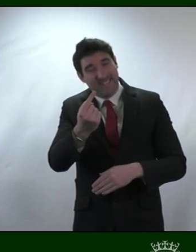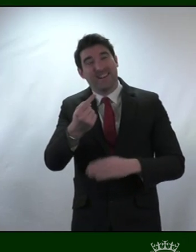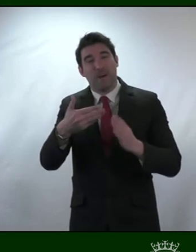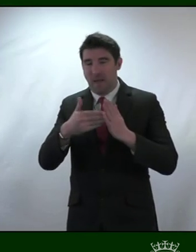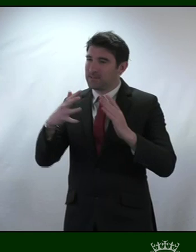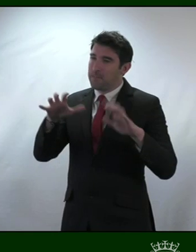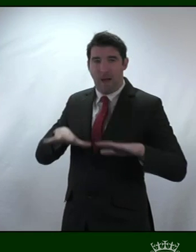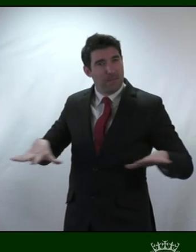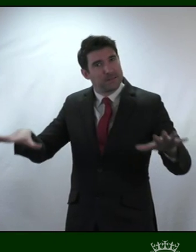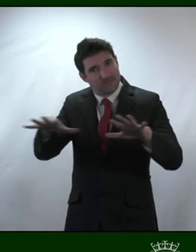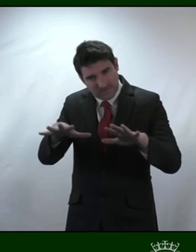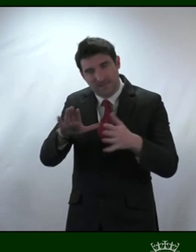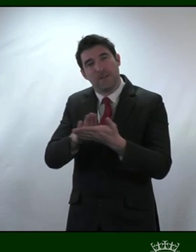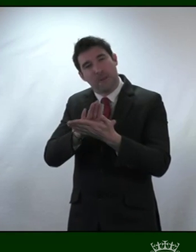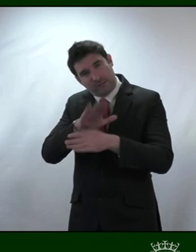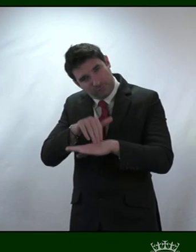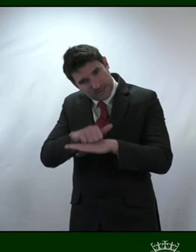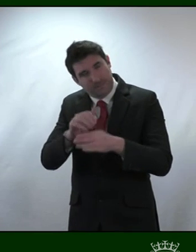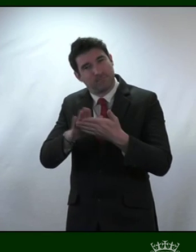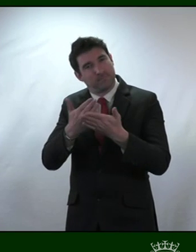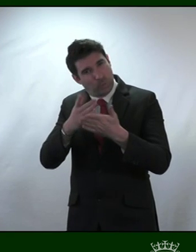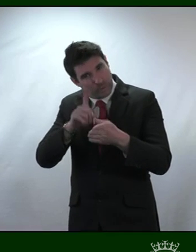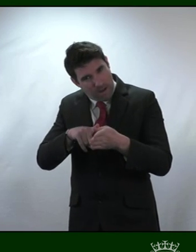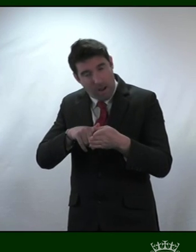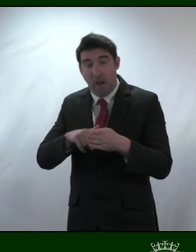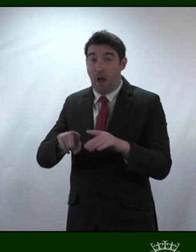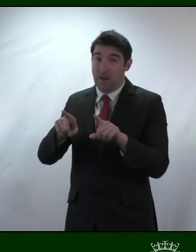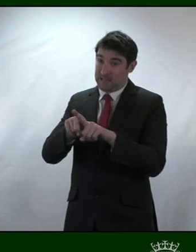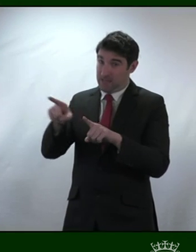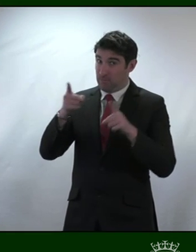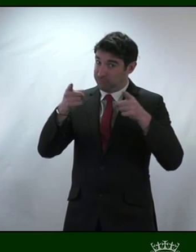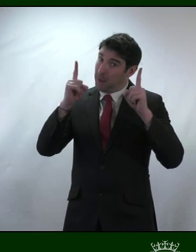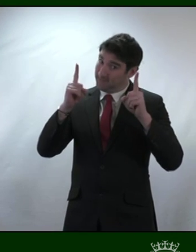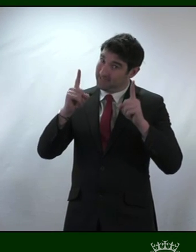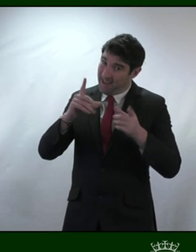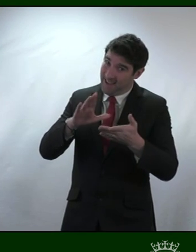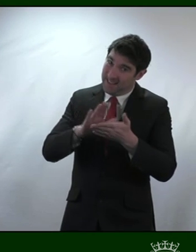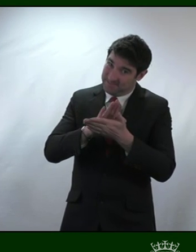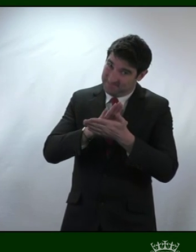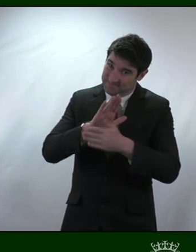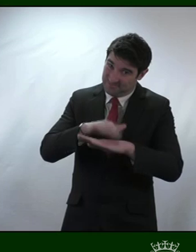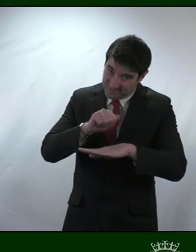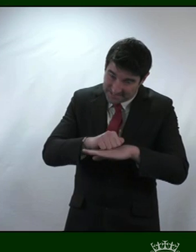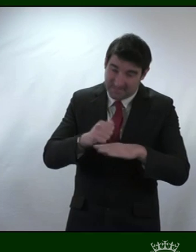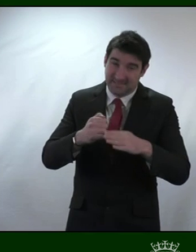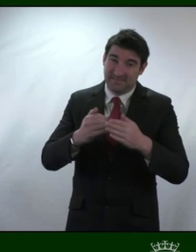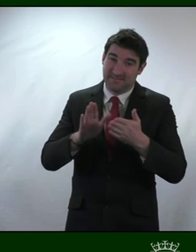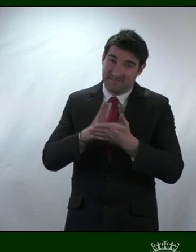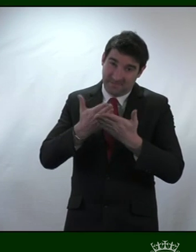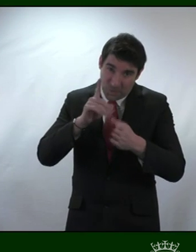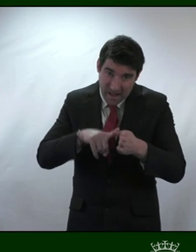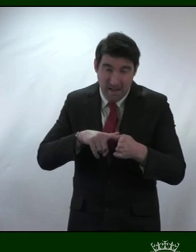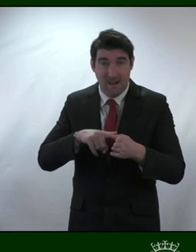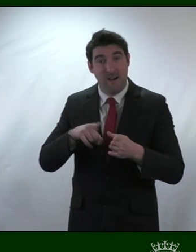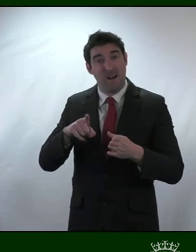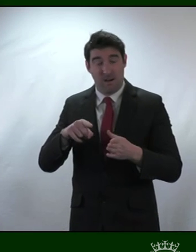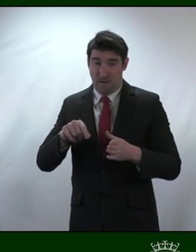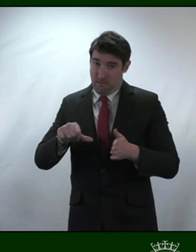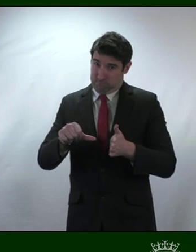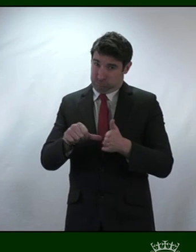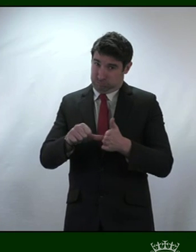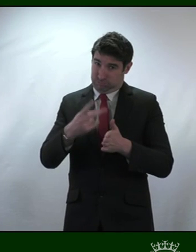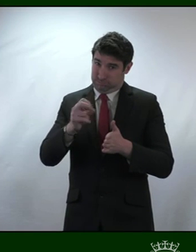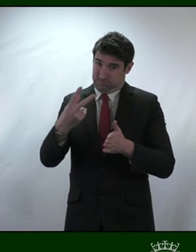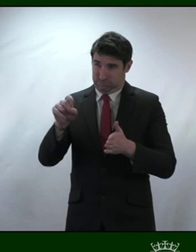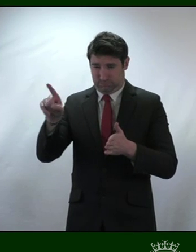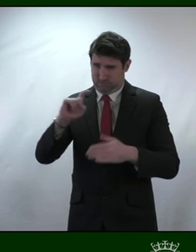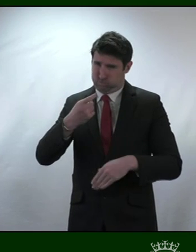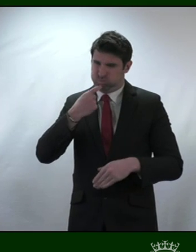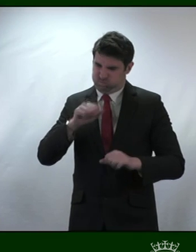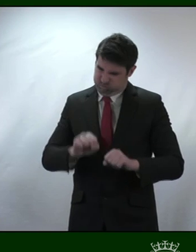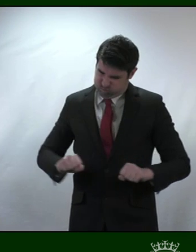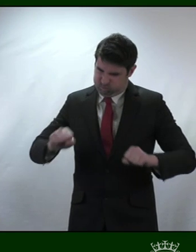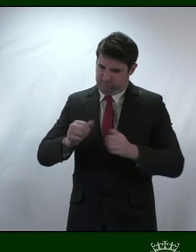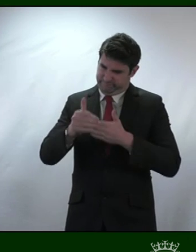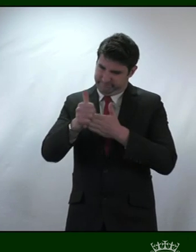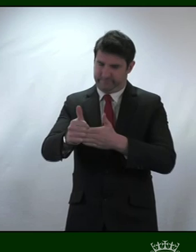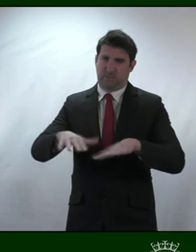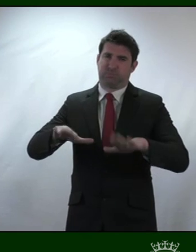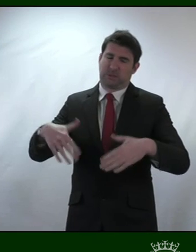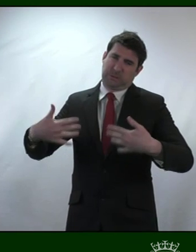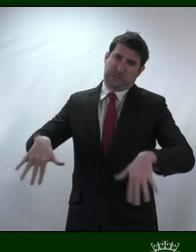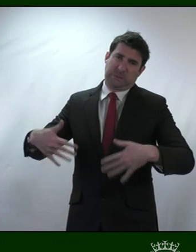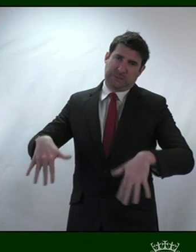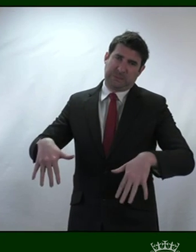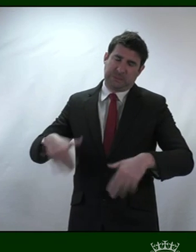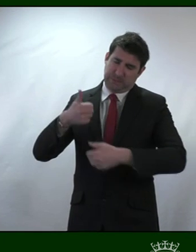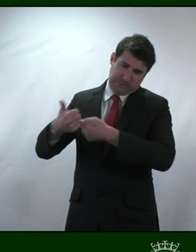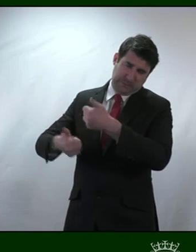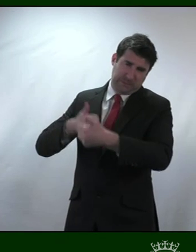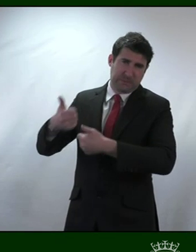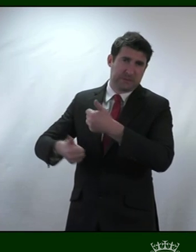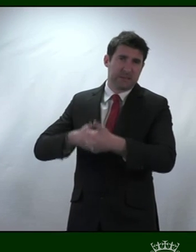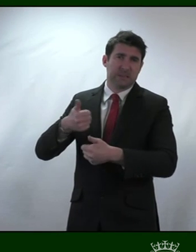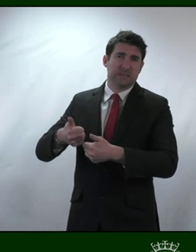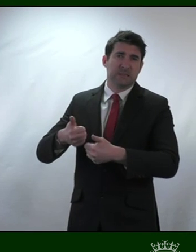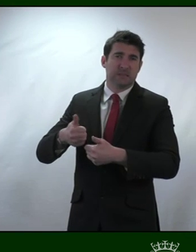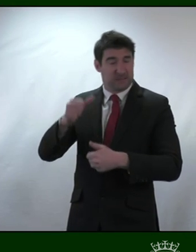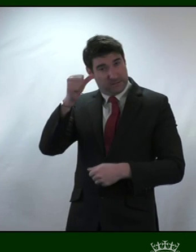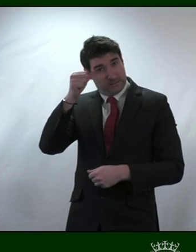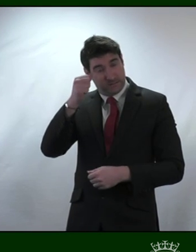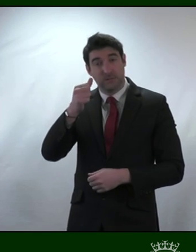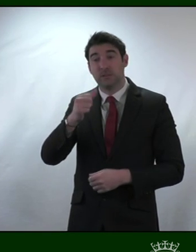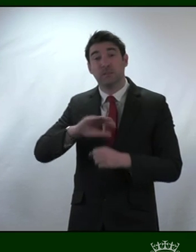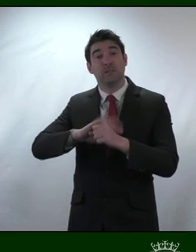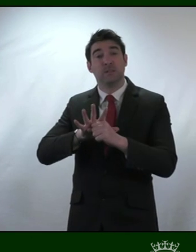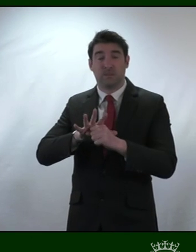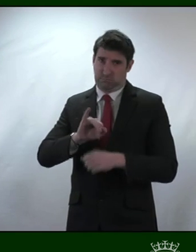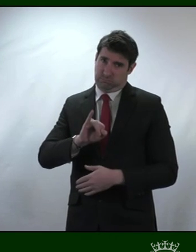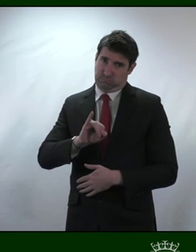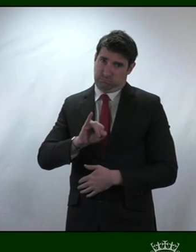I extend those best wishes to the Prime Minister as well; it has been a tumultuous 12 months, but he has shown great resolve and determination in leading our nation through it.This has been a wretched year due to covid, but the vaccination offers us a ray of hope in 2021.